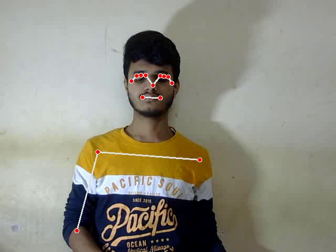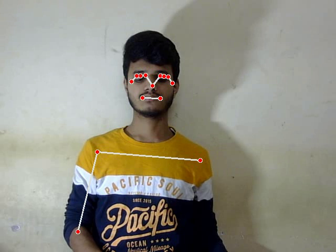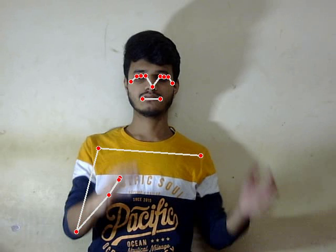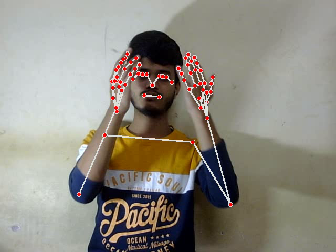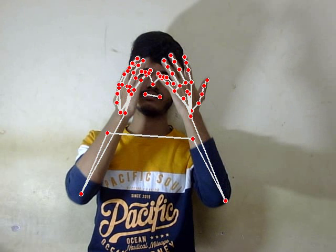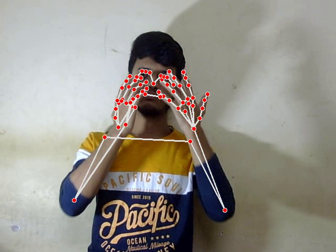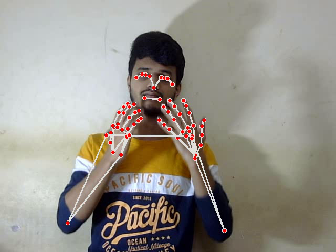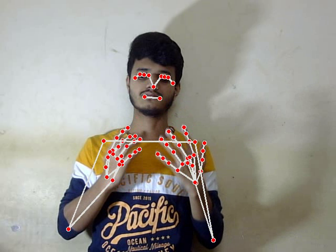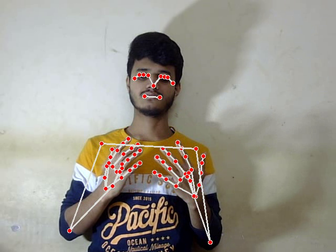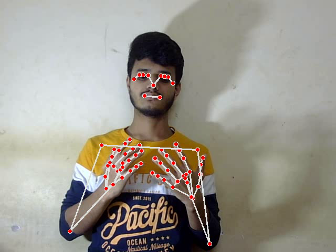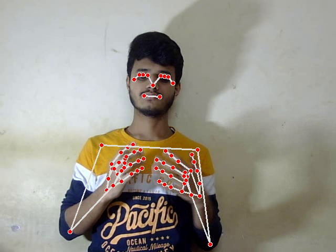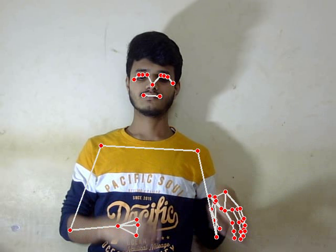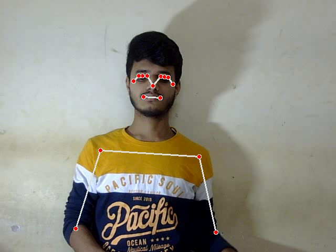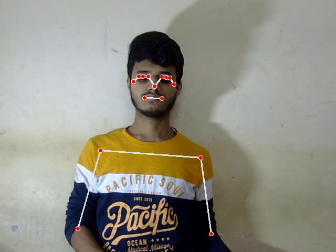sad